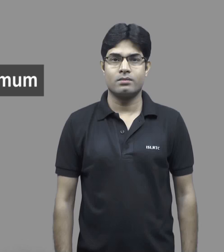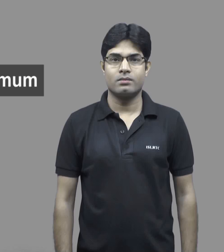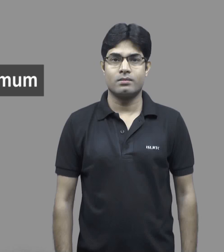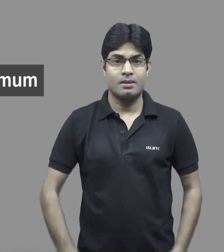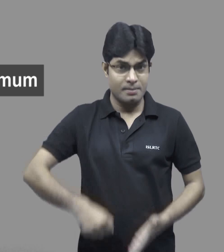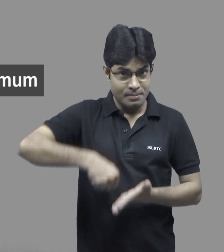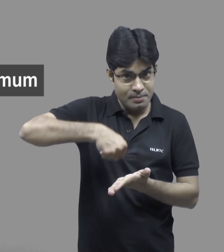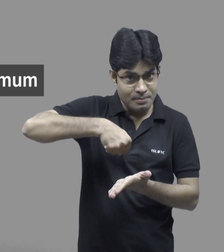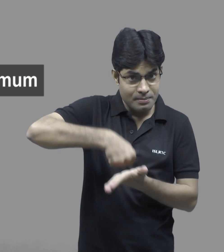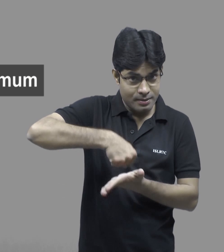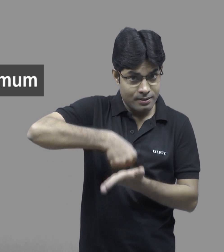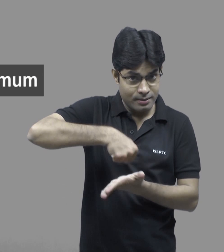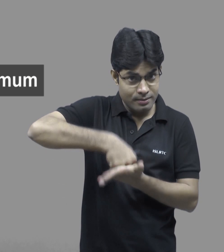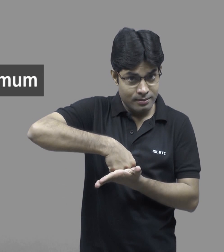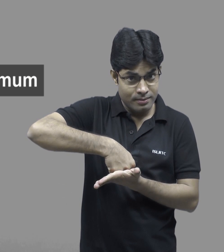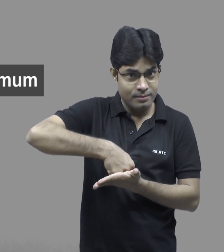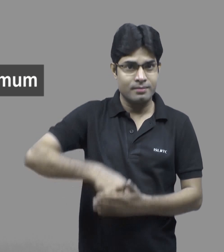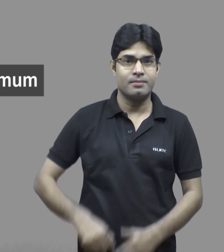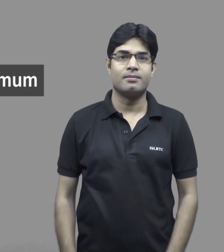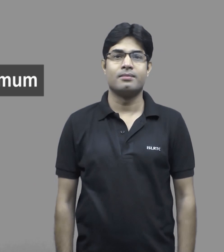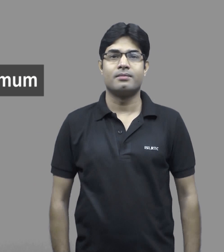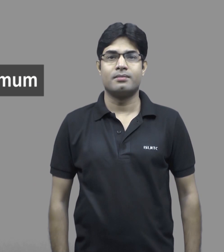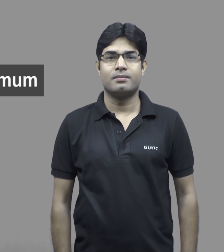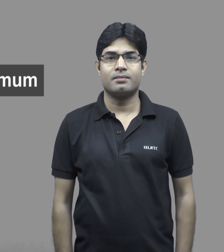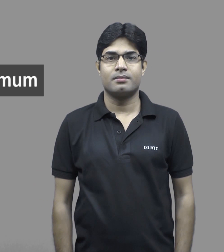Minimum Least Lowest